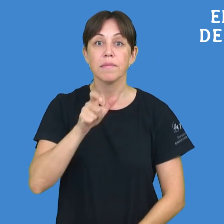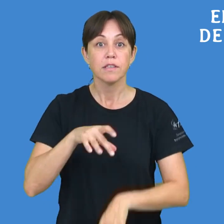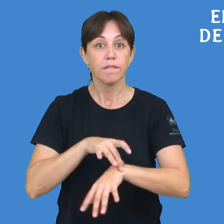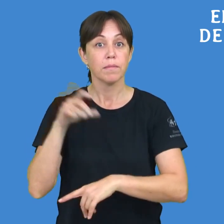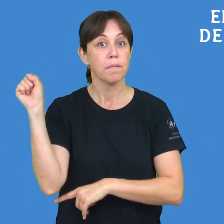enfermo